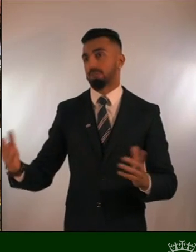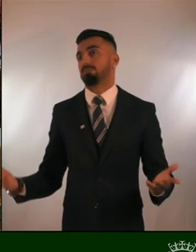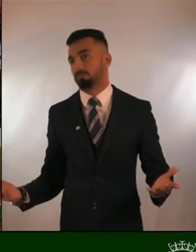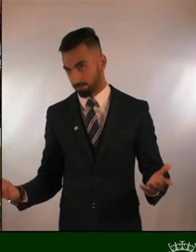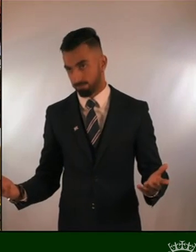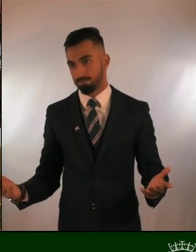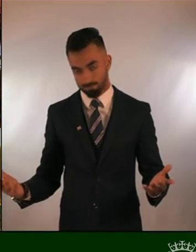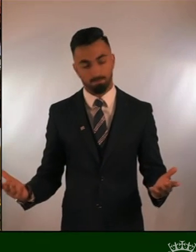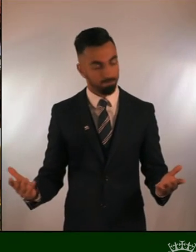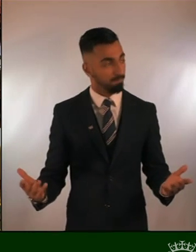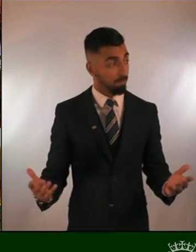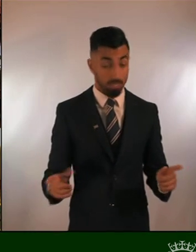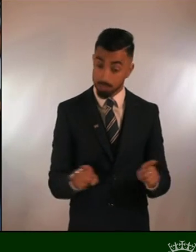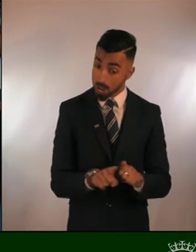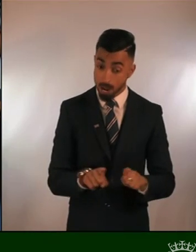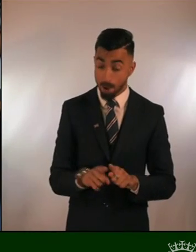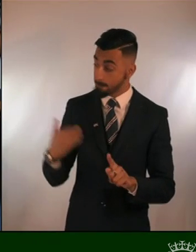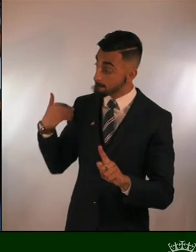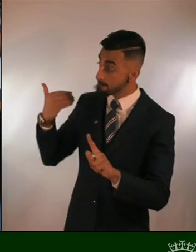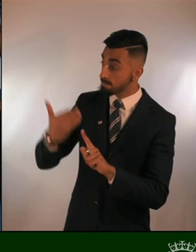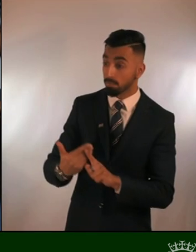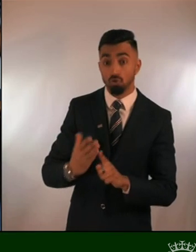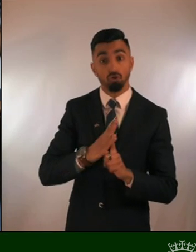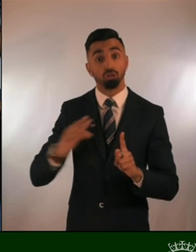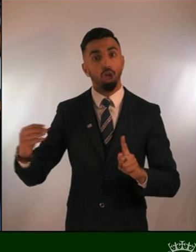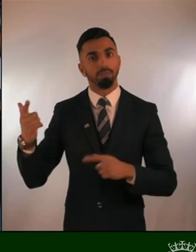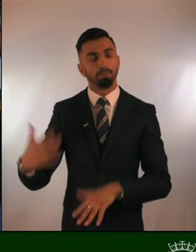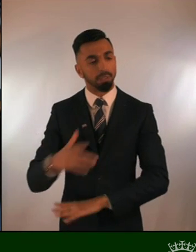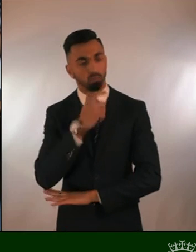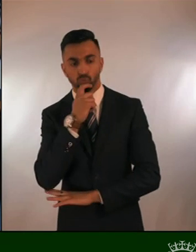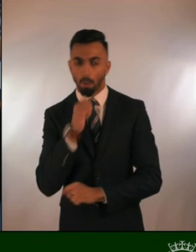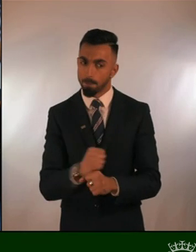I too will always act responsibly with the nation’s finances.